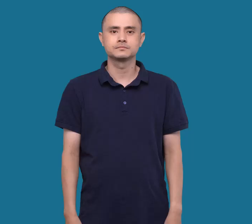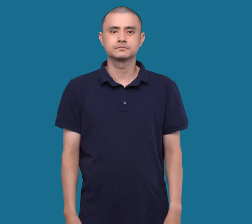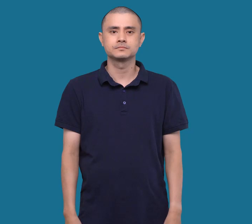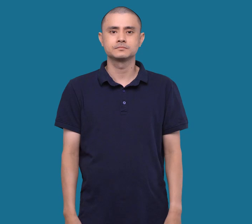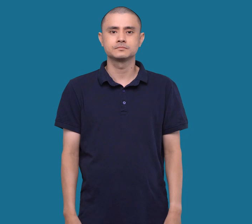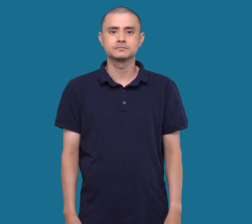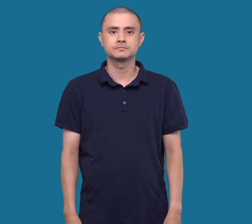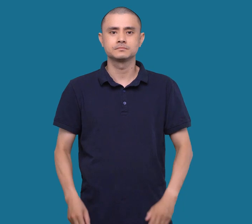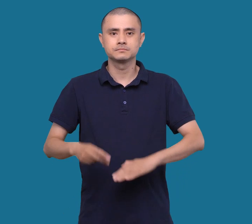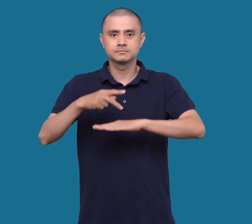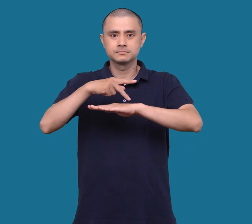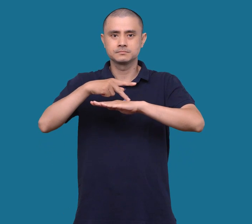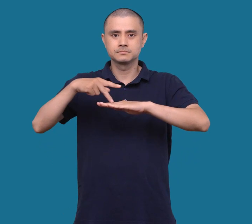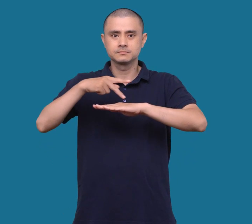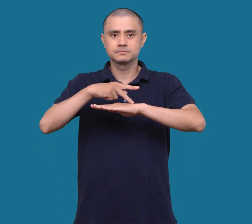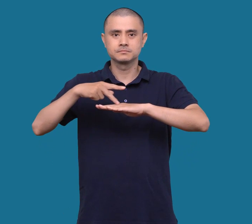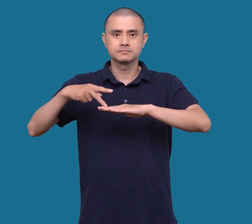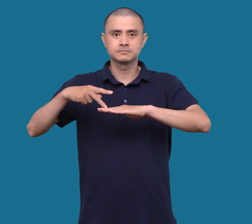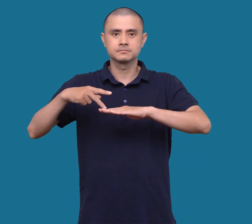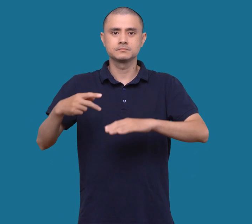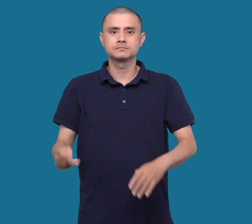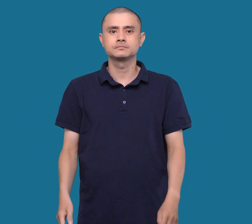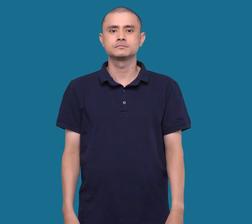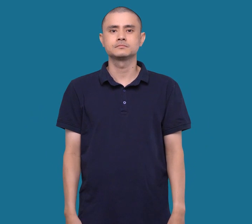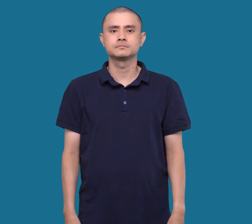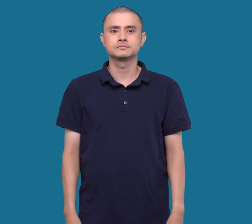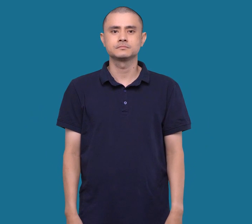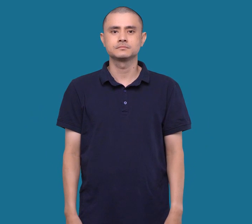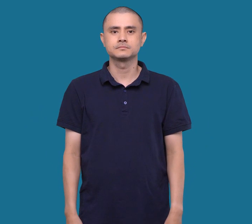kỹ năng